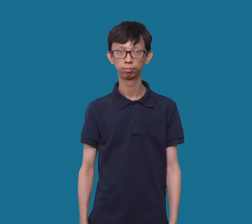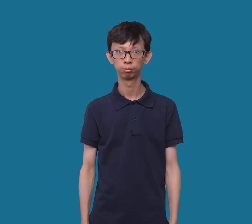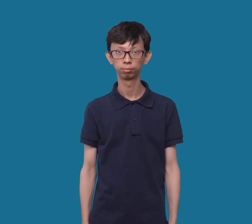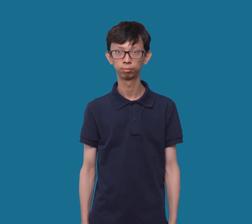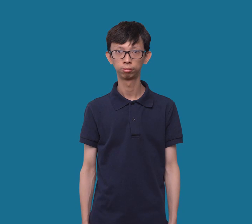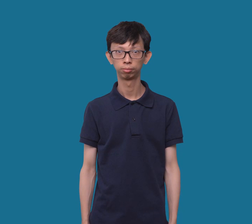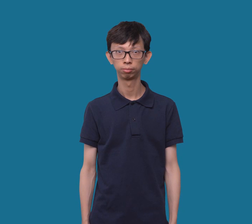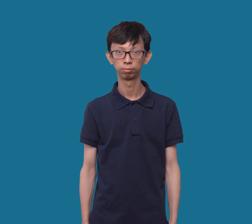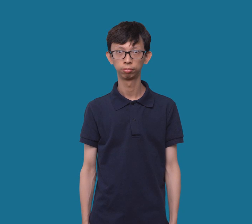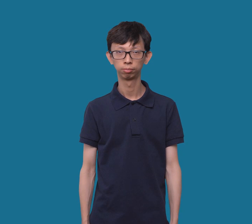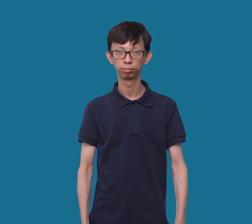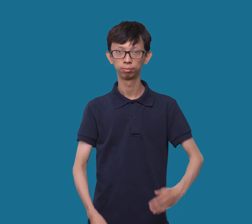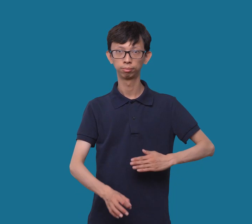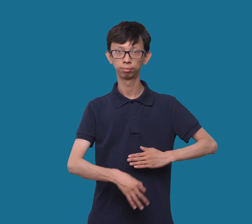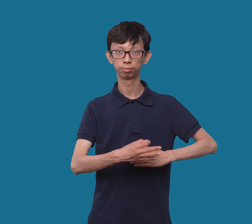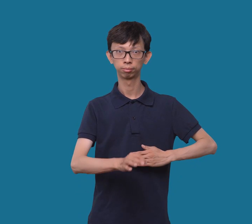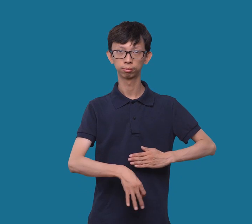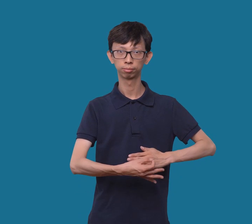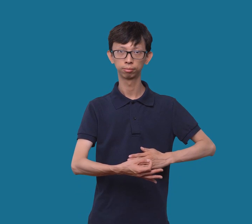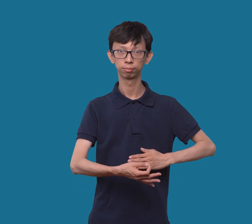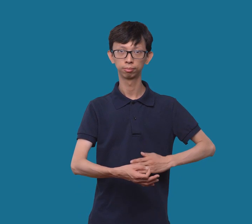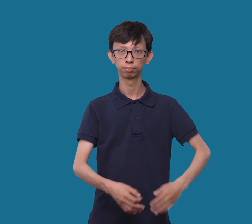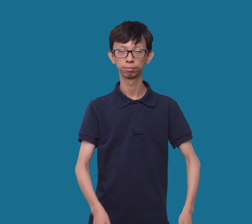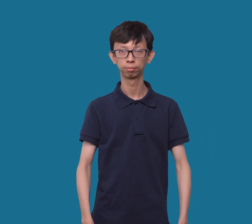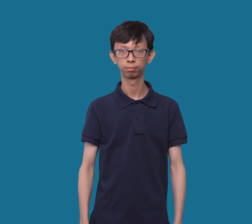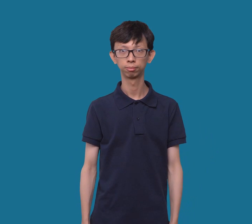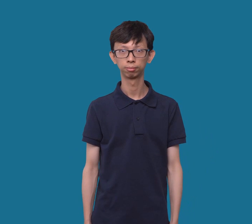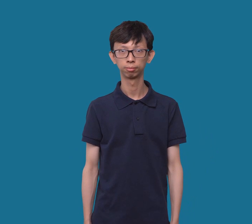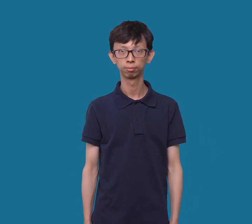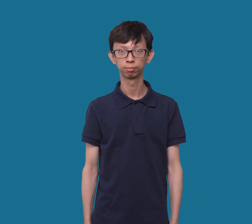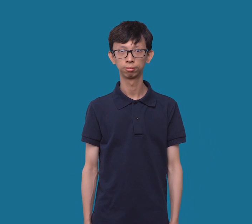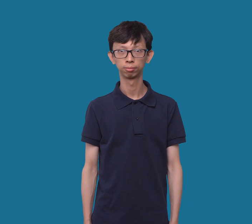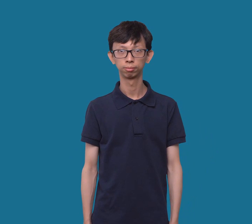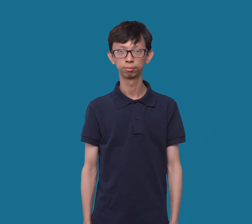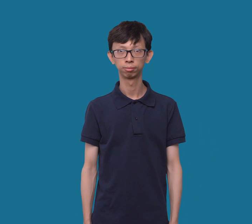vá quần áo